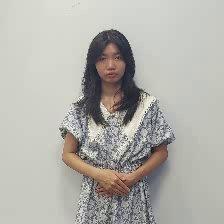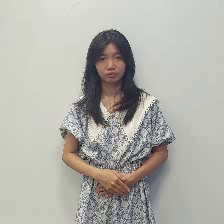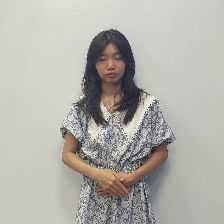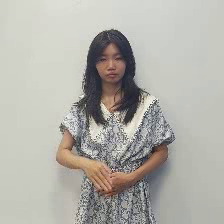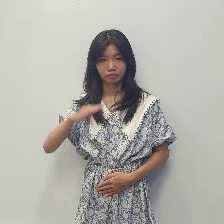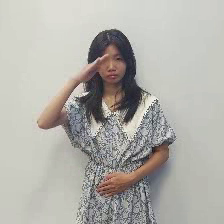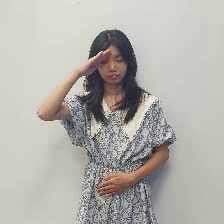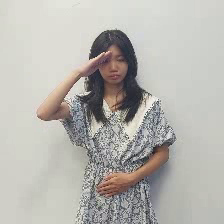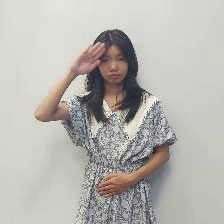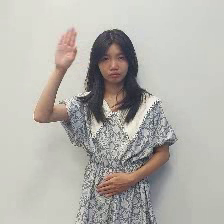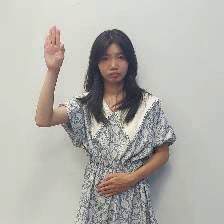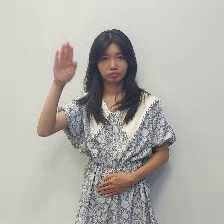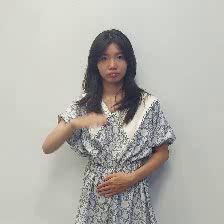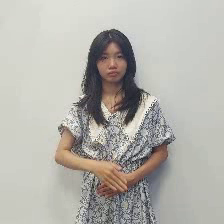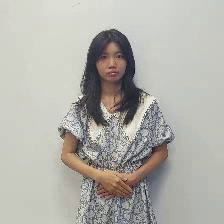Chào